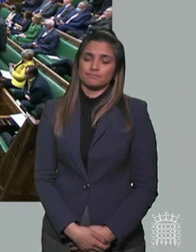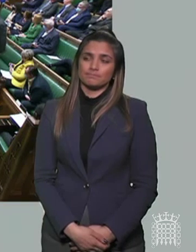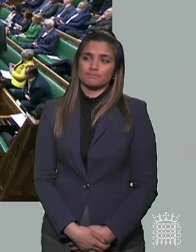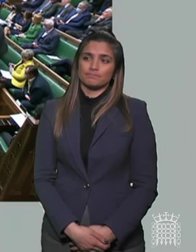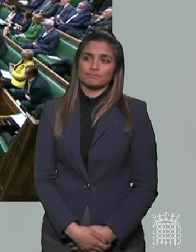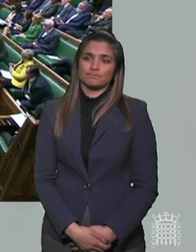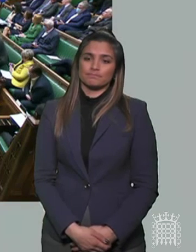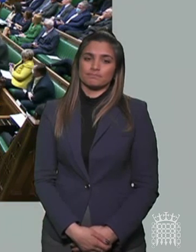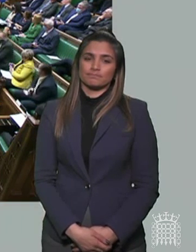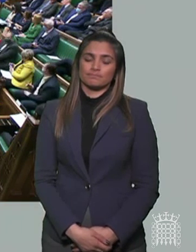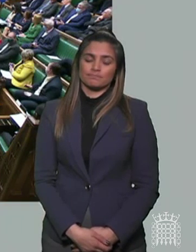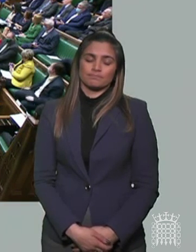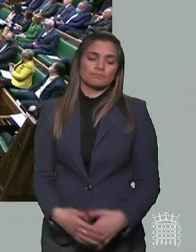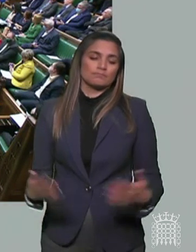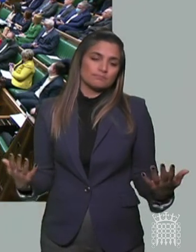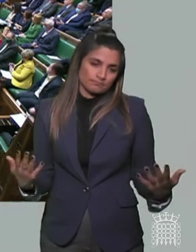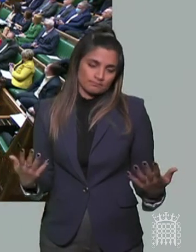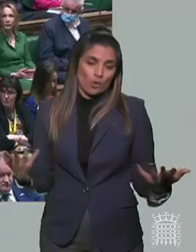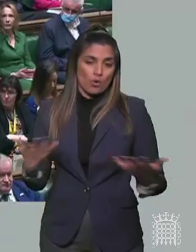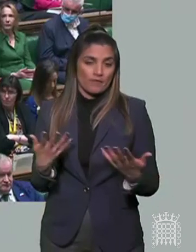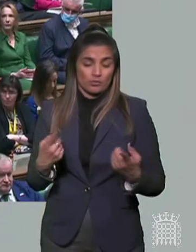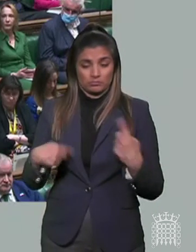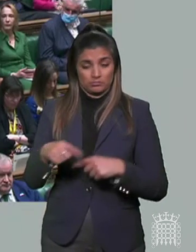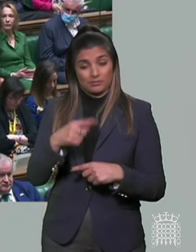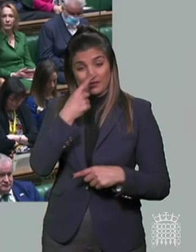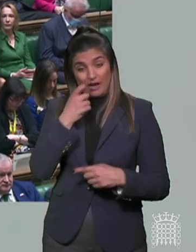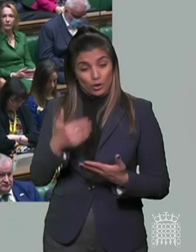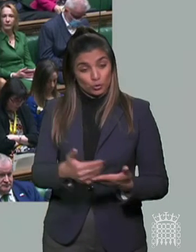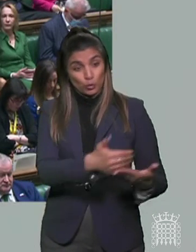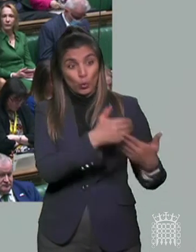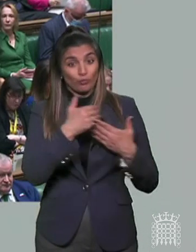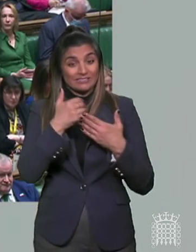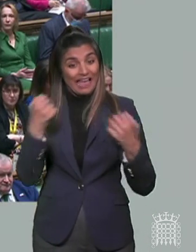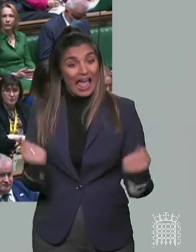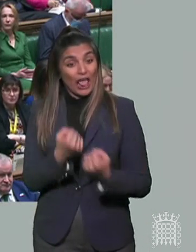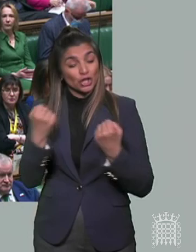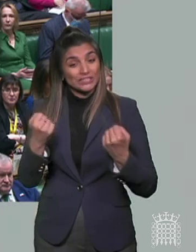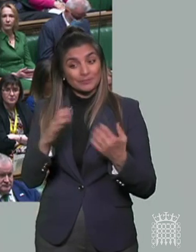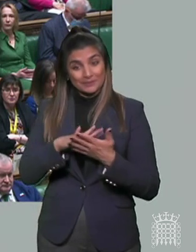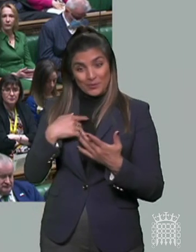Appeasing murderous despots will never be the route to security of energy supply.